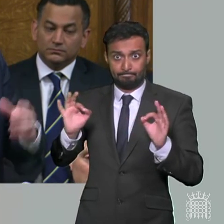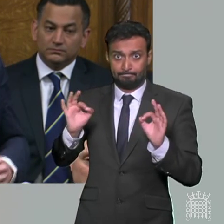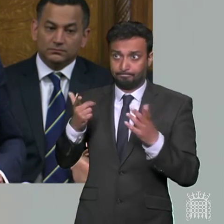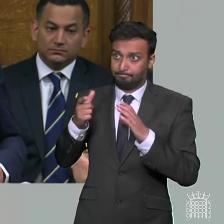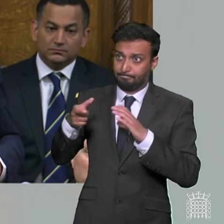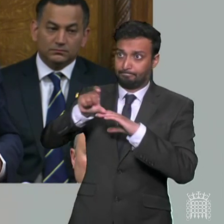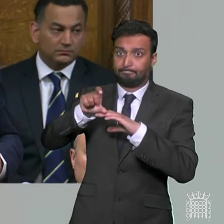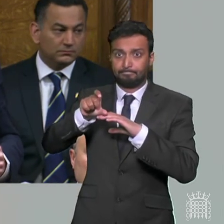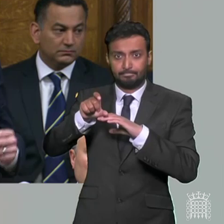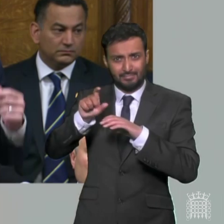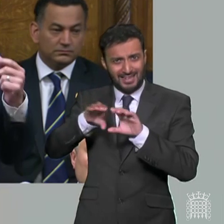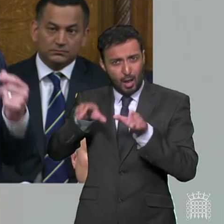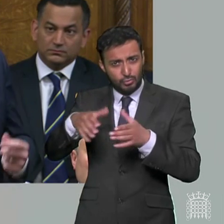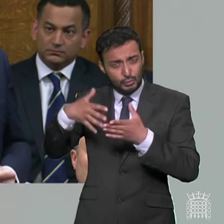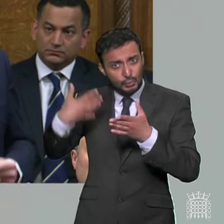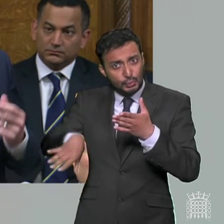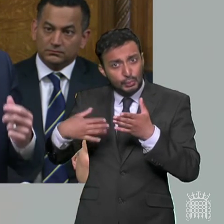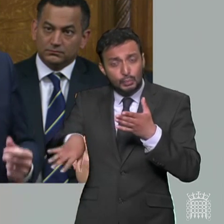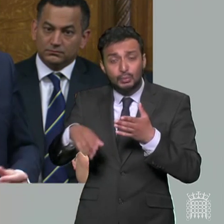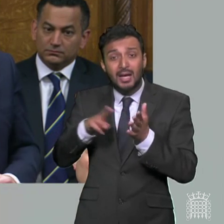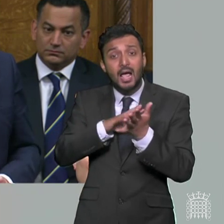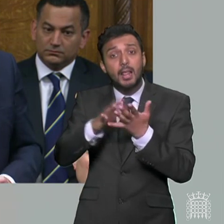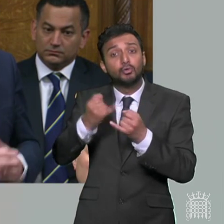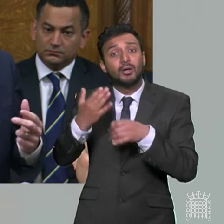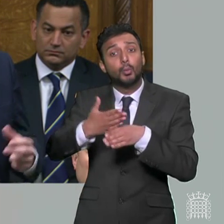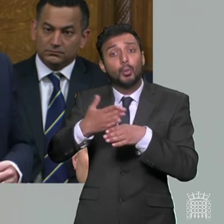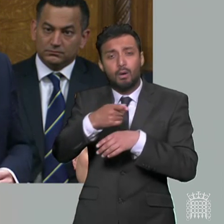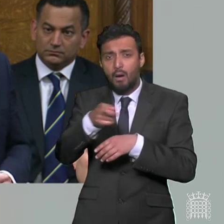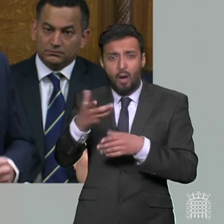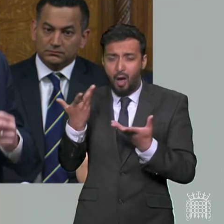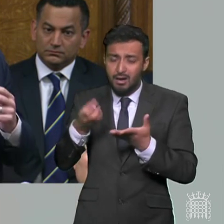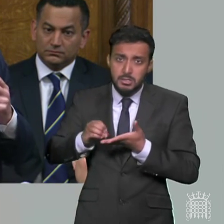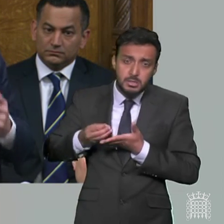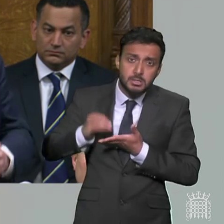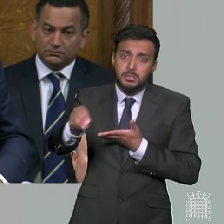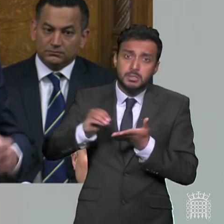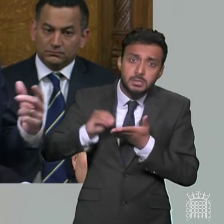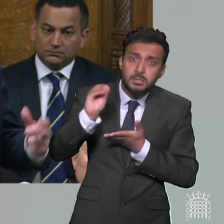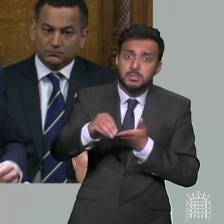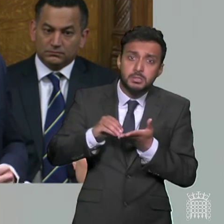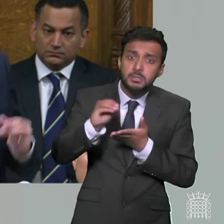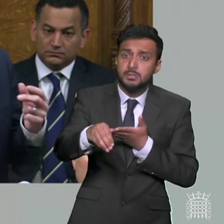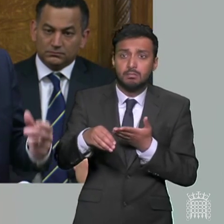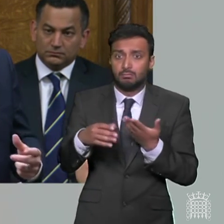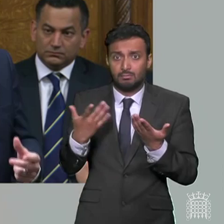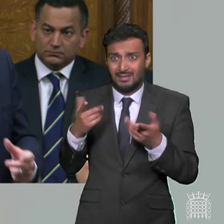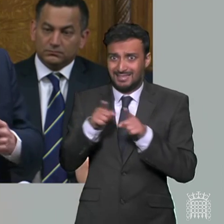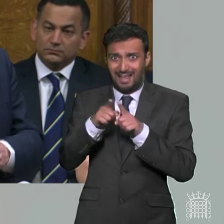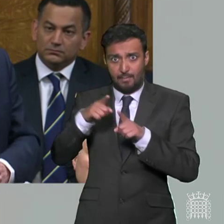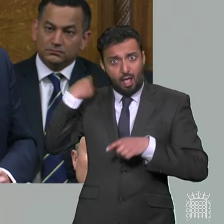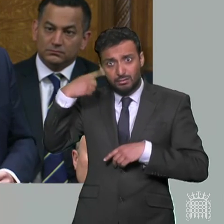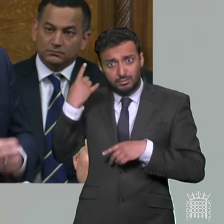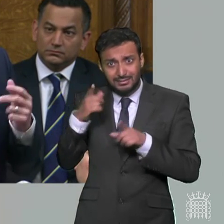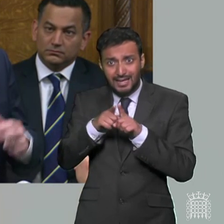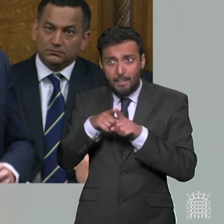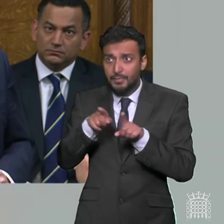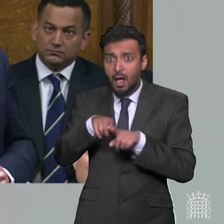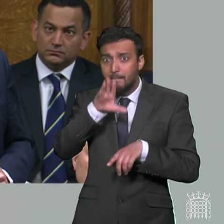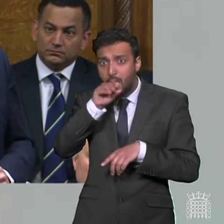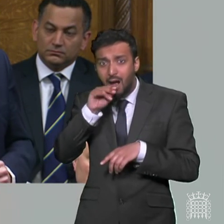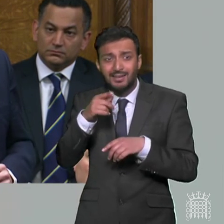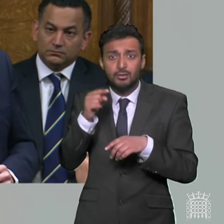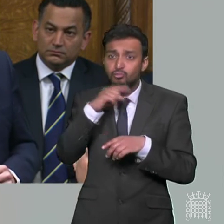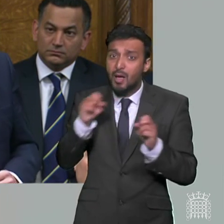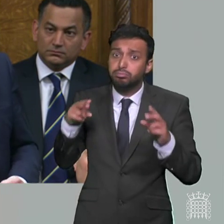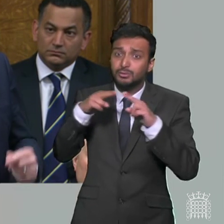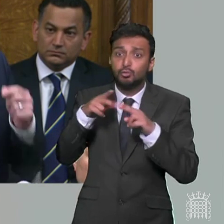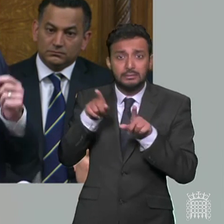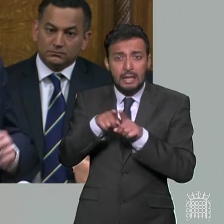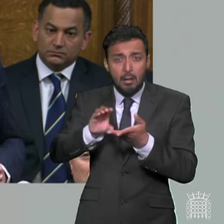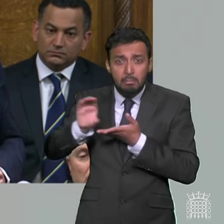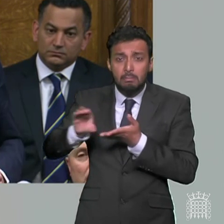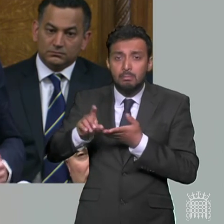NHS workers in Cambridge pay higher rents than NHS workers in outer-London boroughs, such as Redbridge, Croydon, Bexley and Barking, and yet they get paid 15% less.